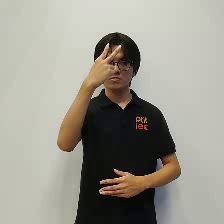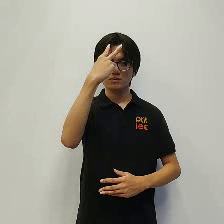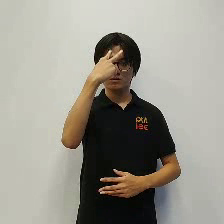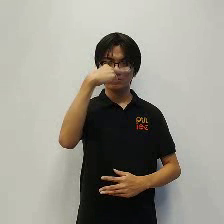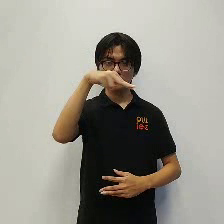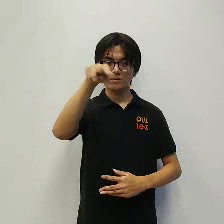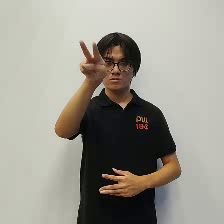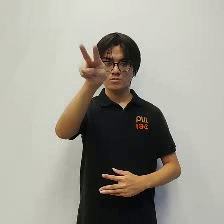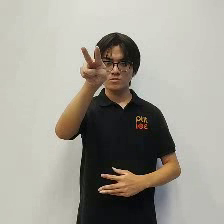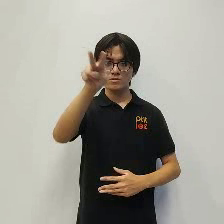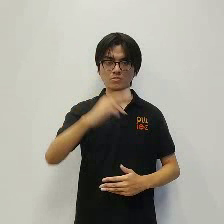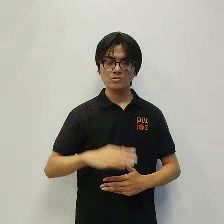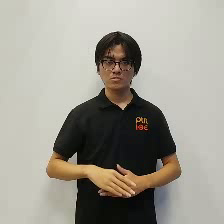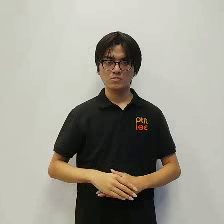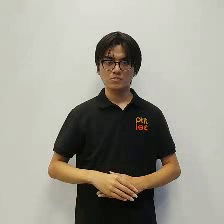Nhìn